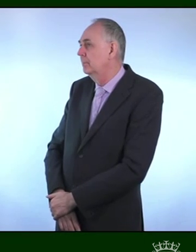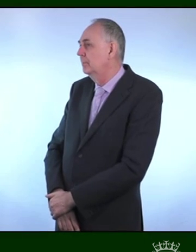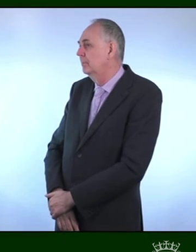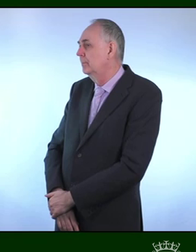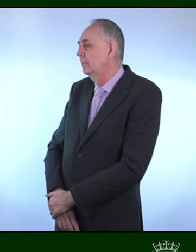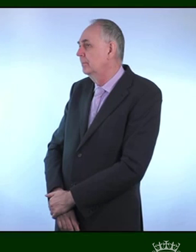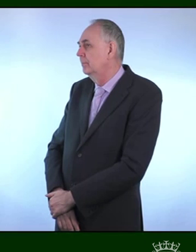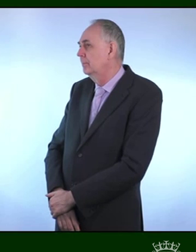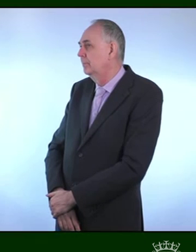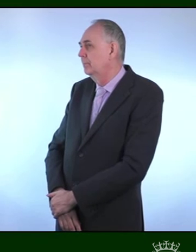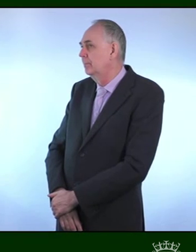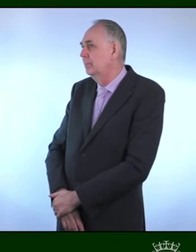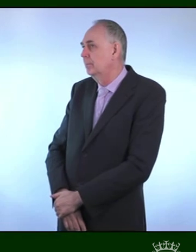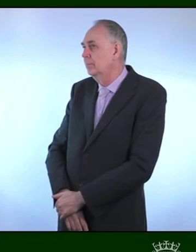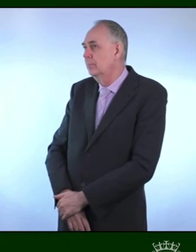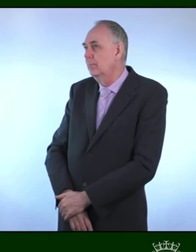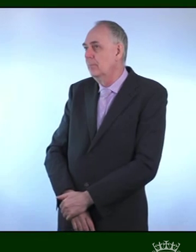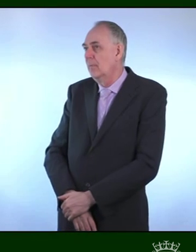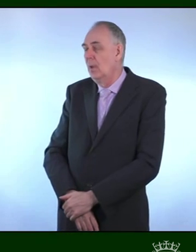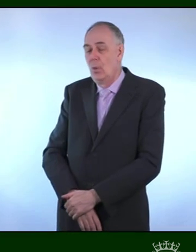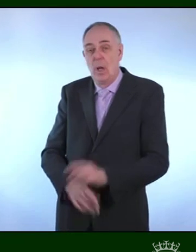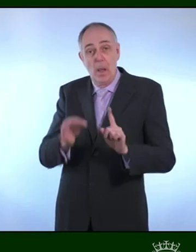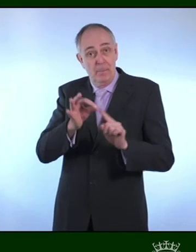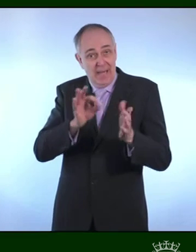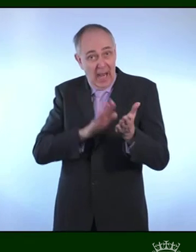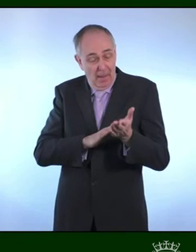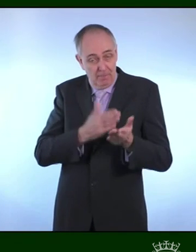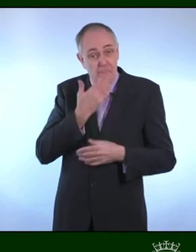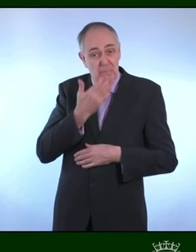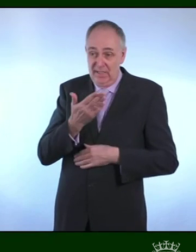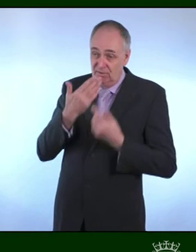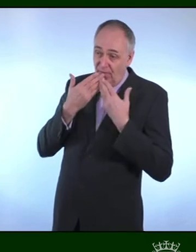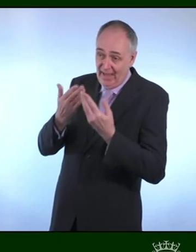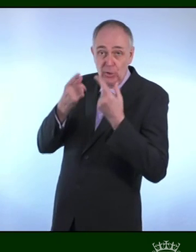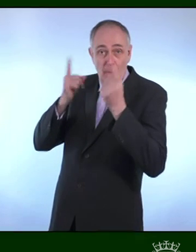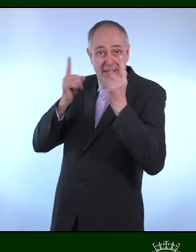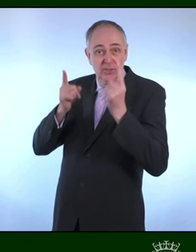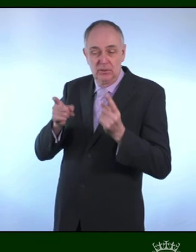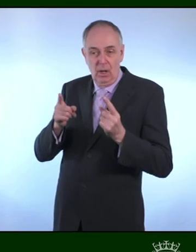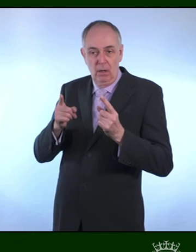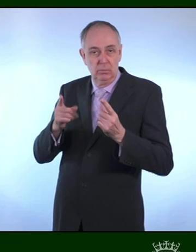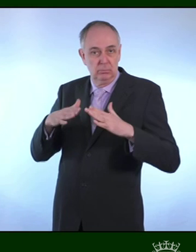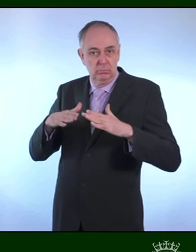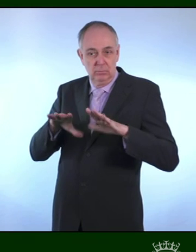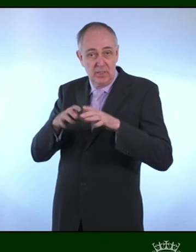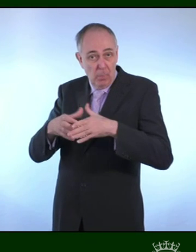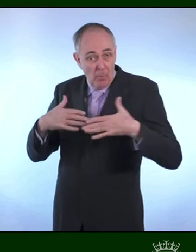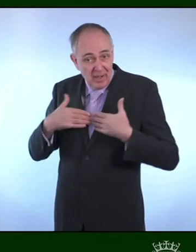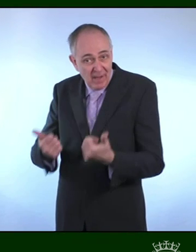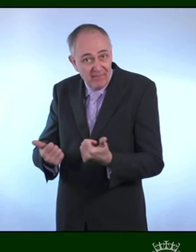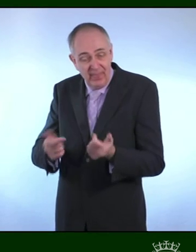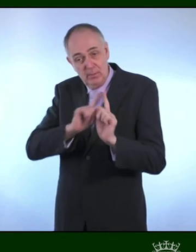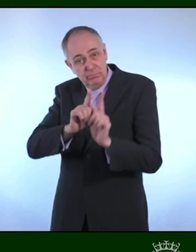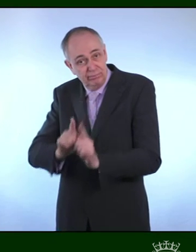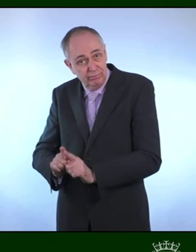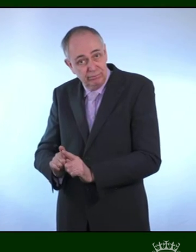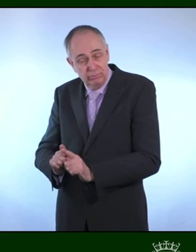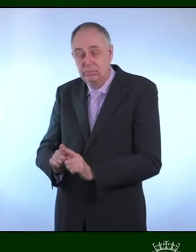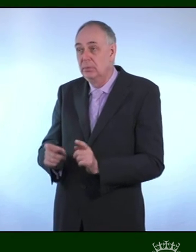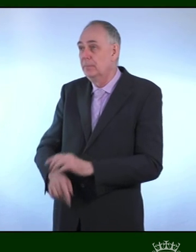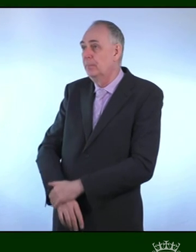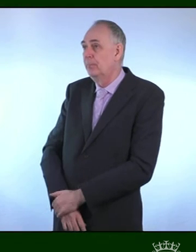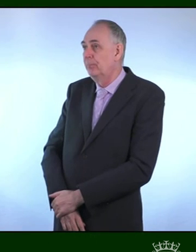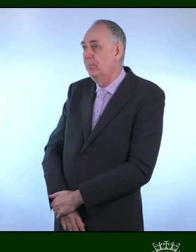Through the Prime Minister, may I thank Ministers, particularly from the Department of Health and Social Care, who have been working very constructively with Members from across the House in these difficult times?